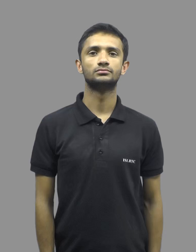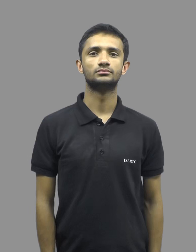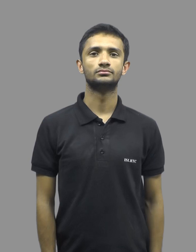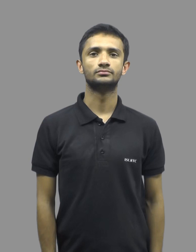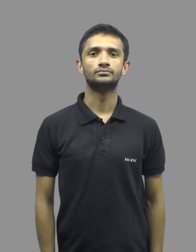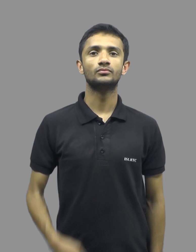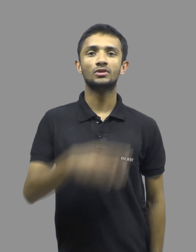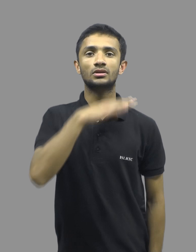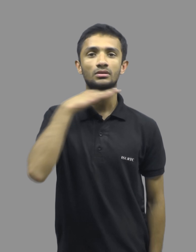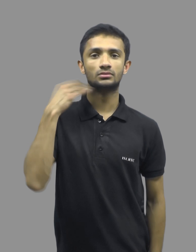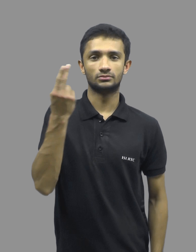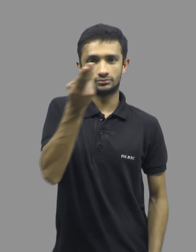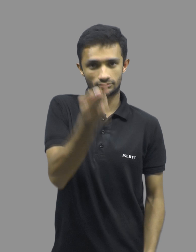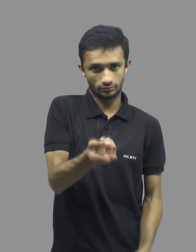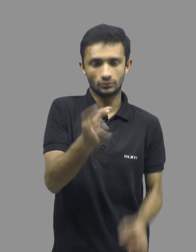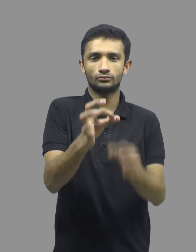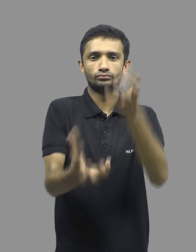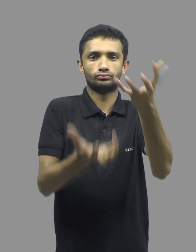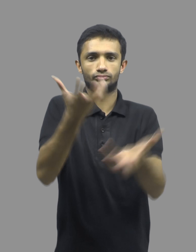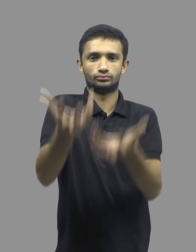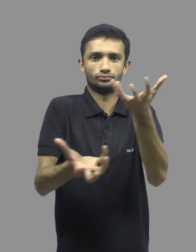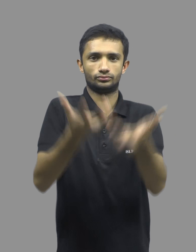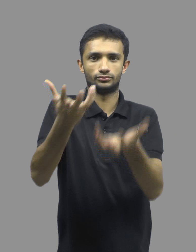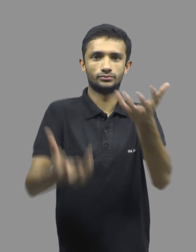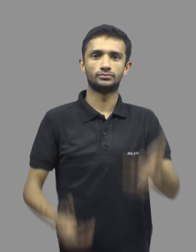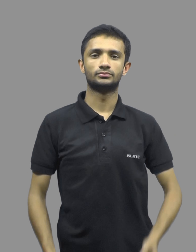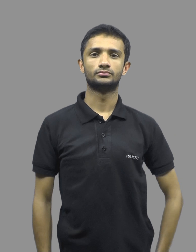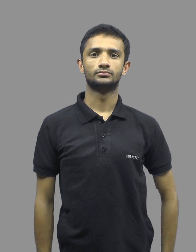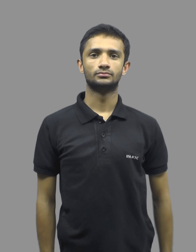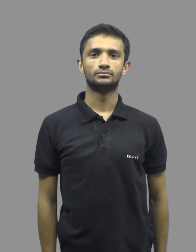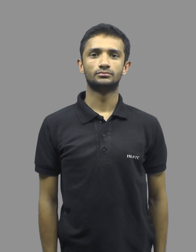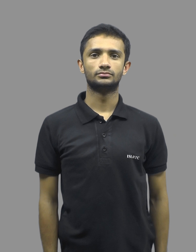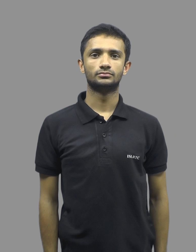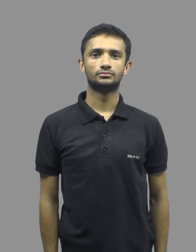Cremate